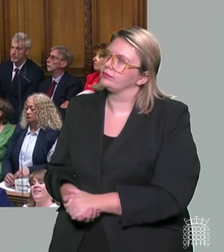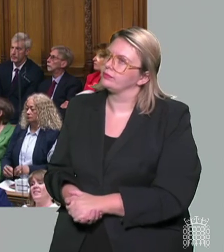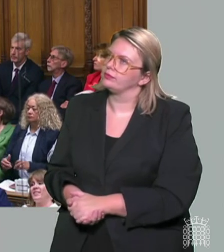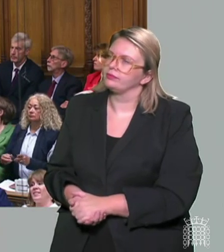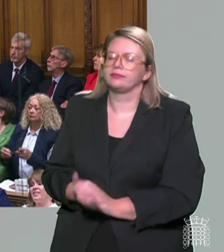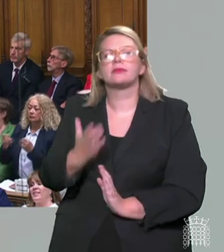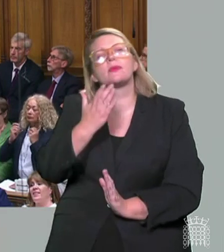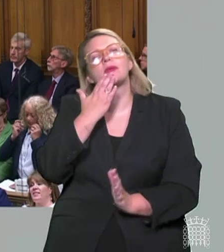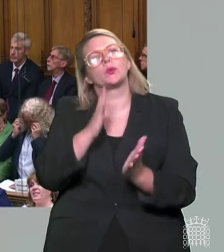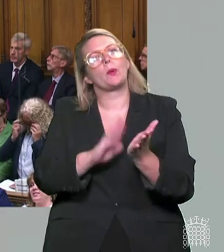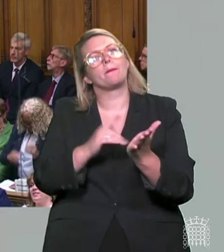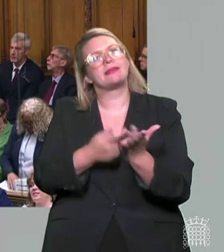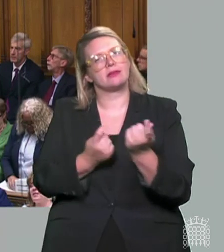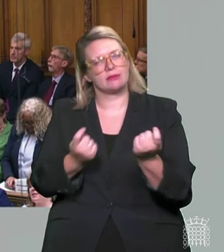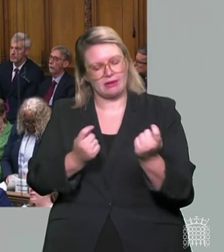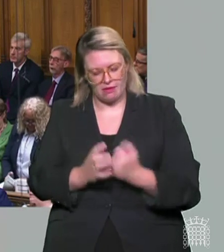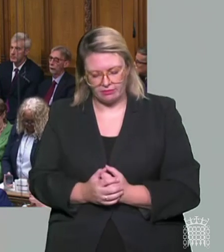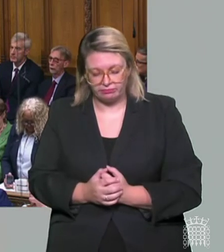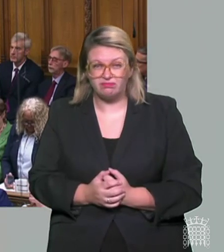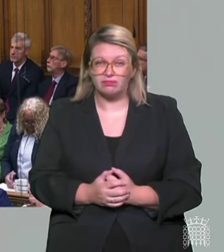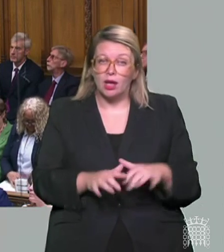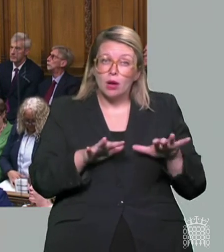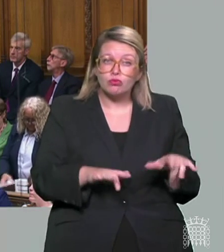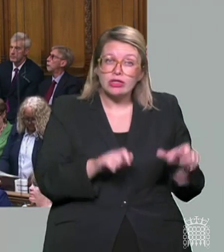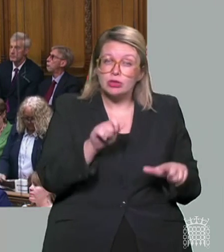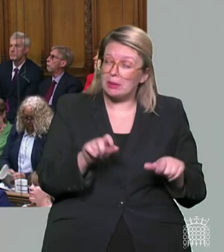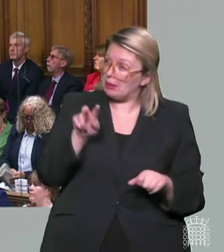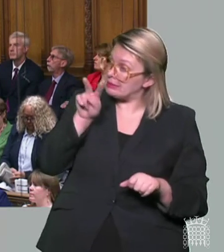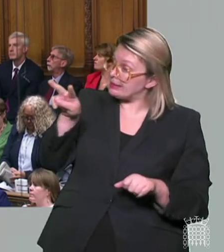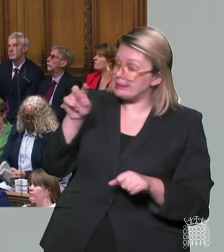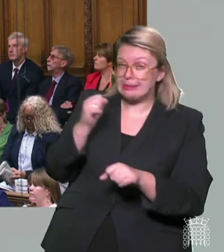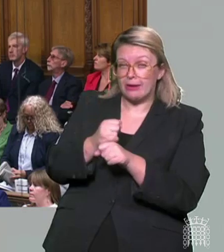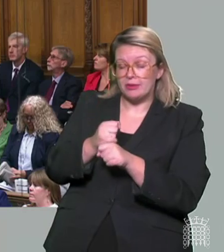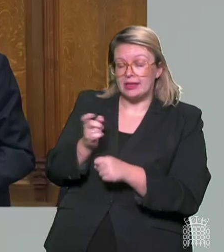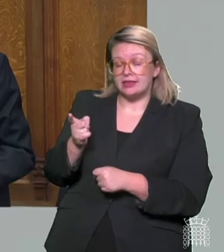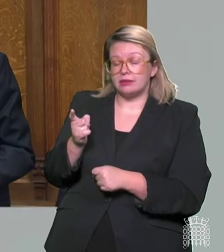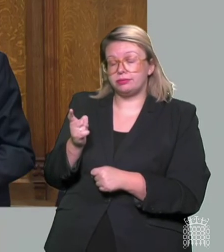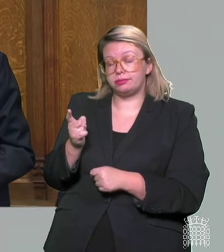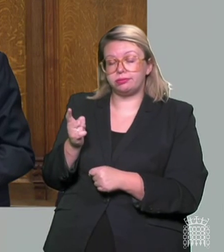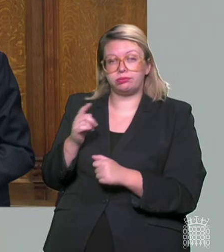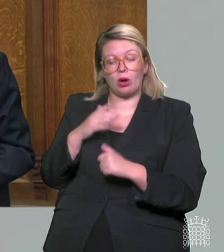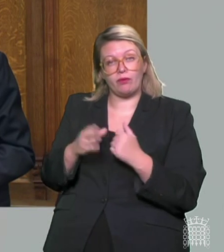3. The public clearly think that this Government have lost the plot over the cost of living crisis.